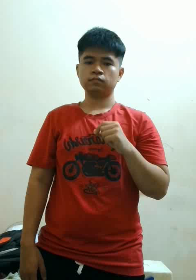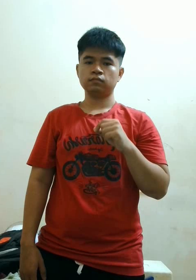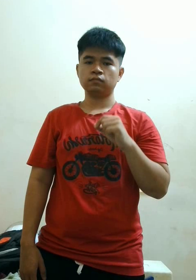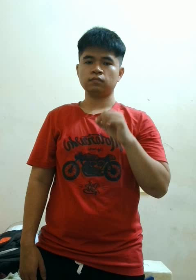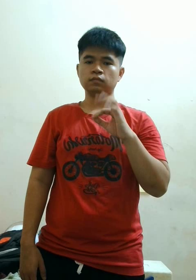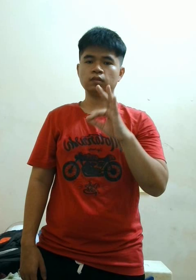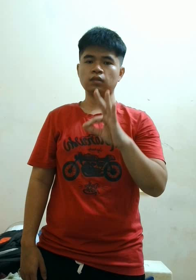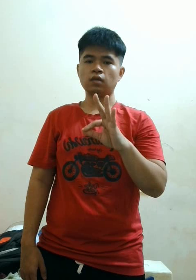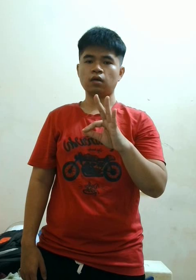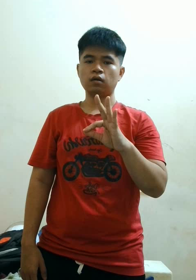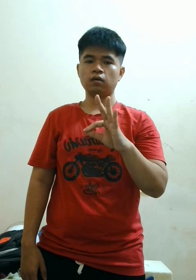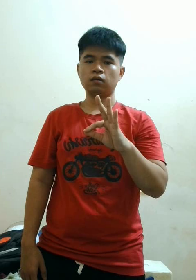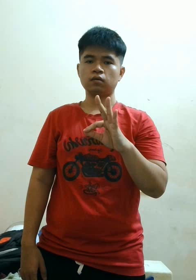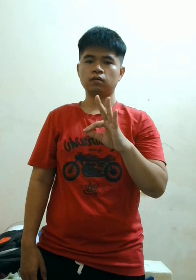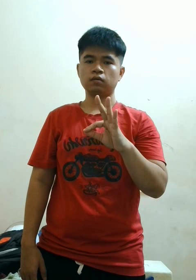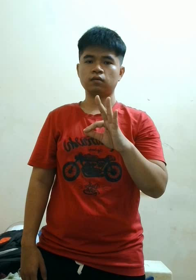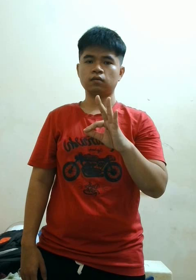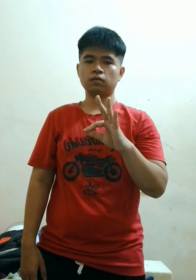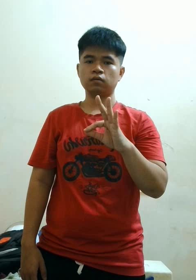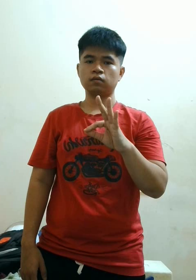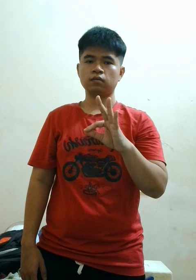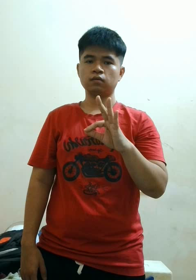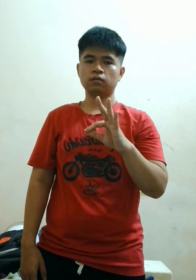t